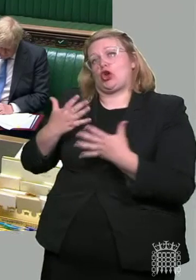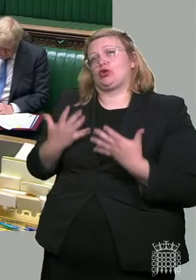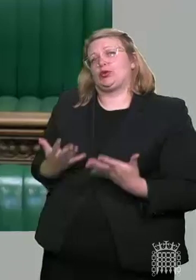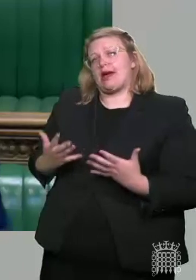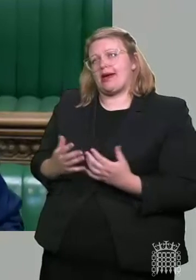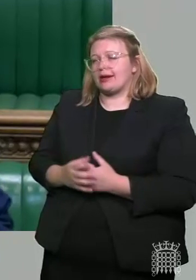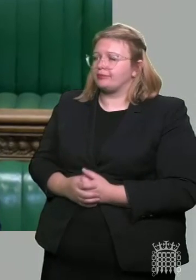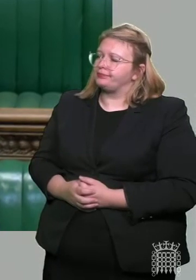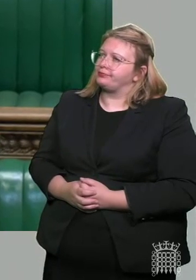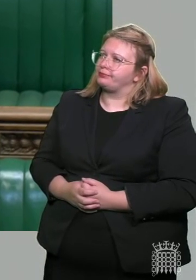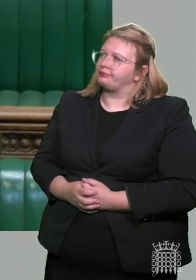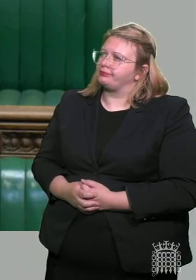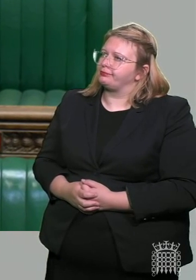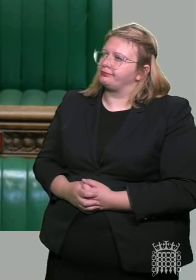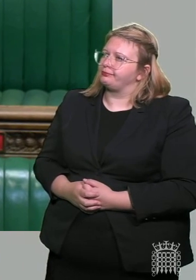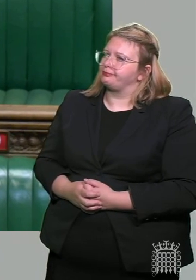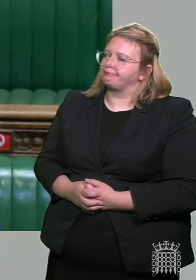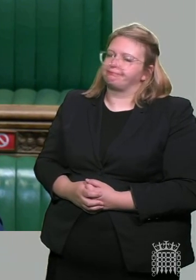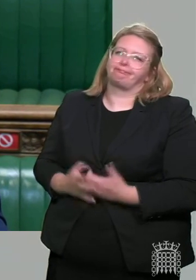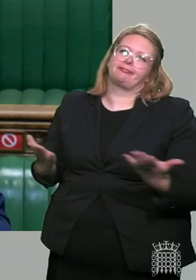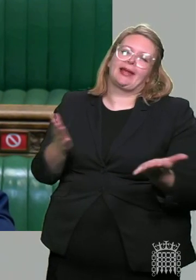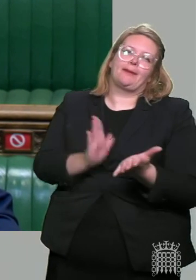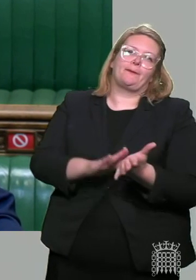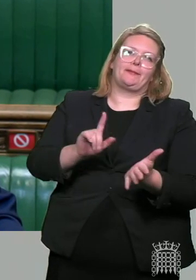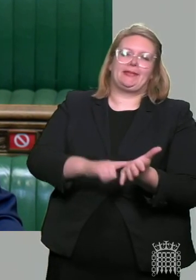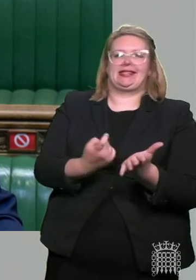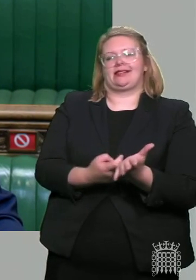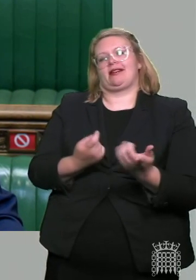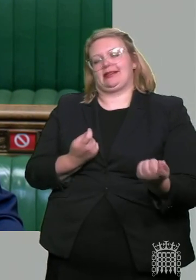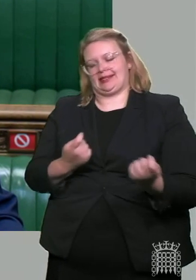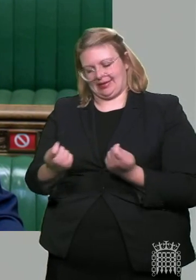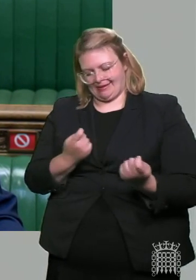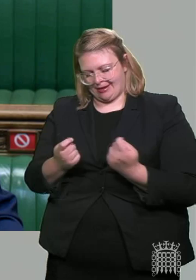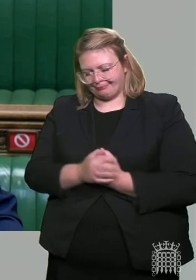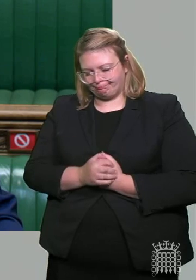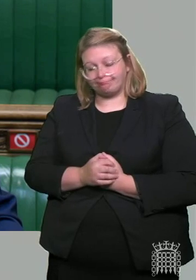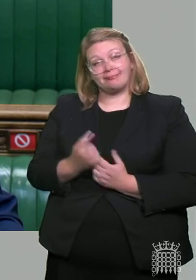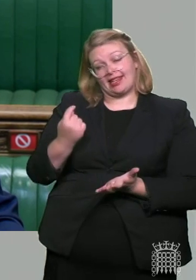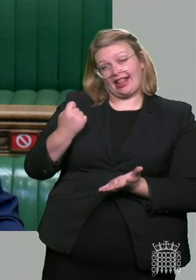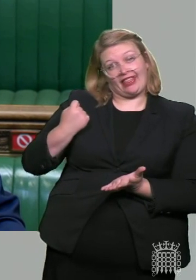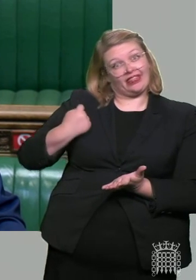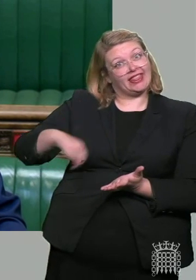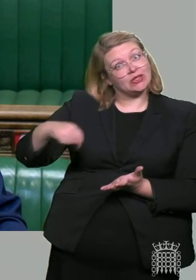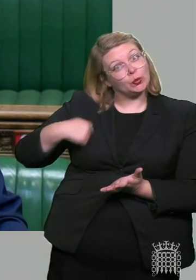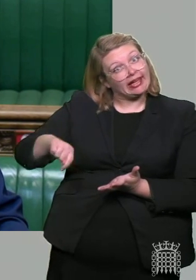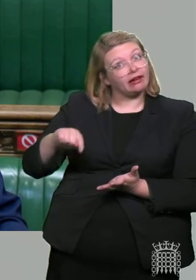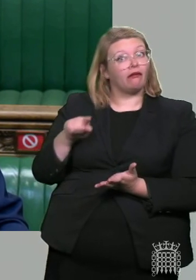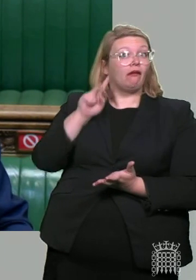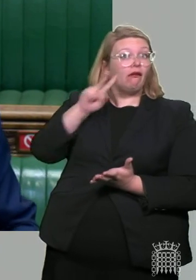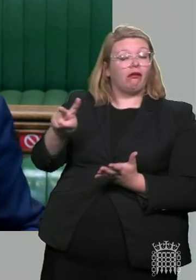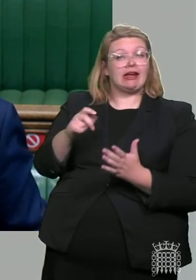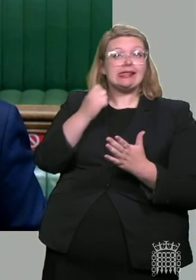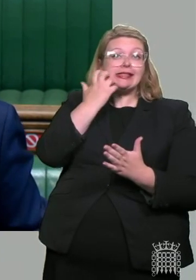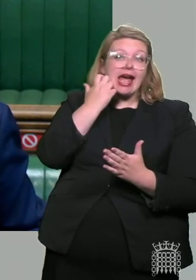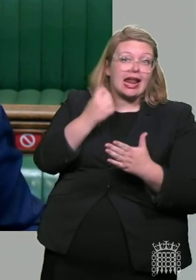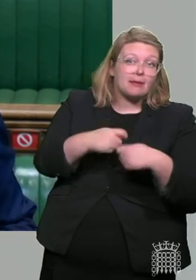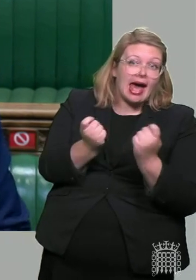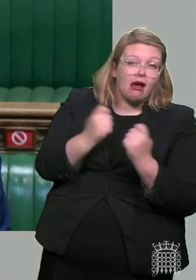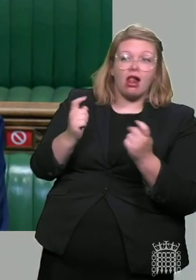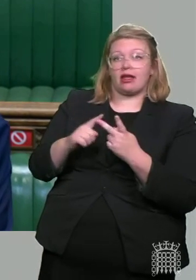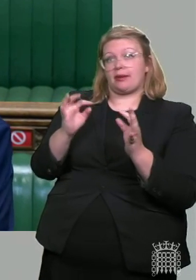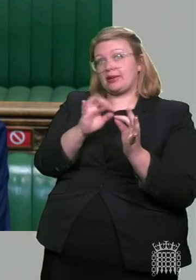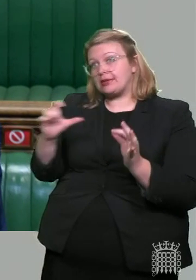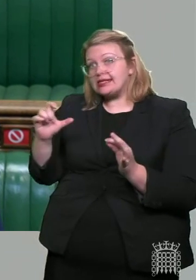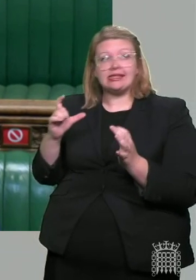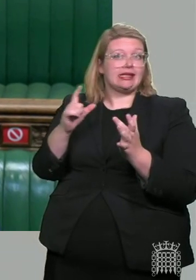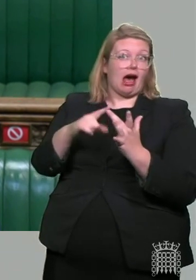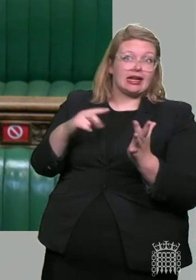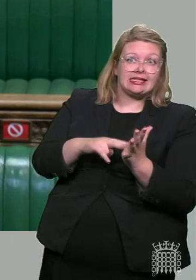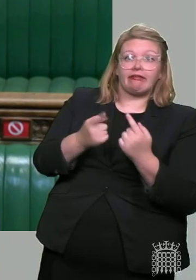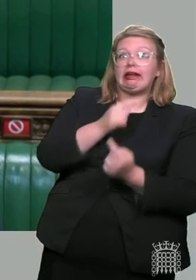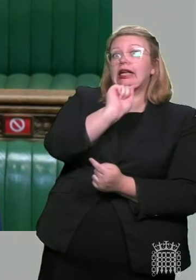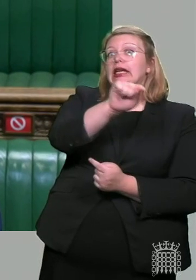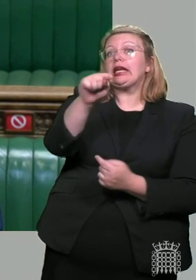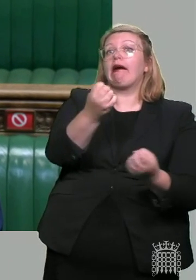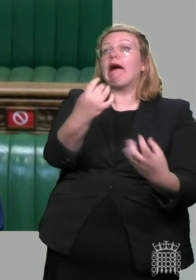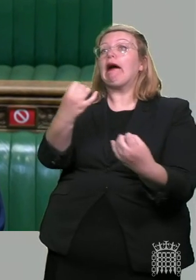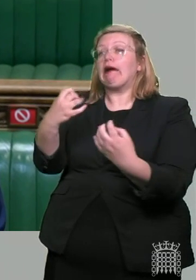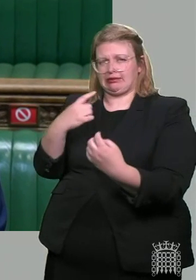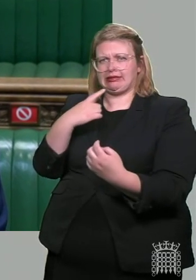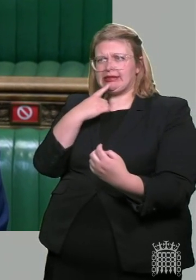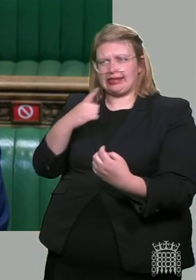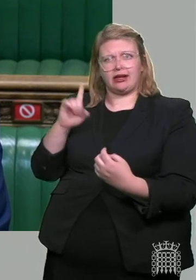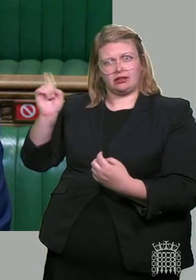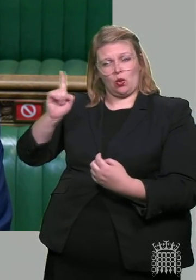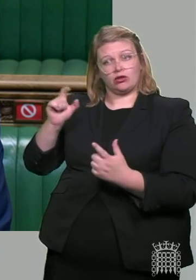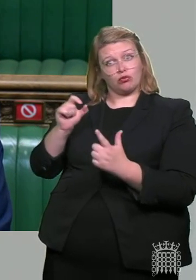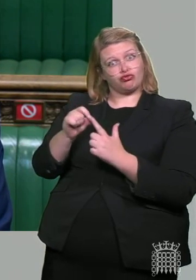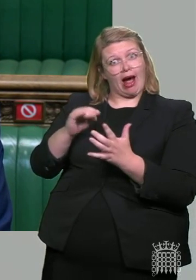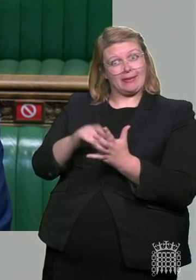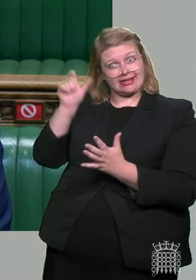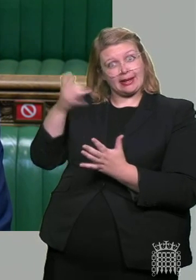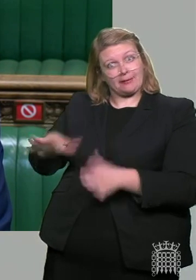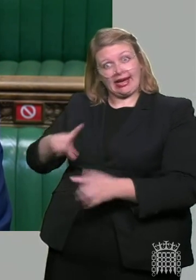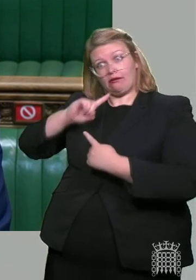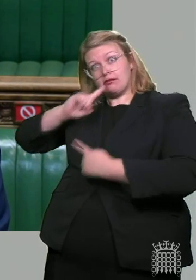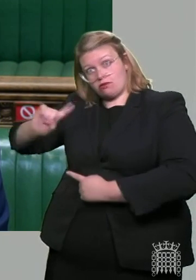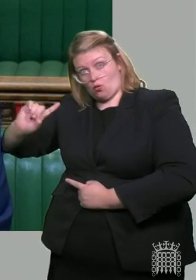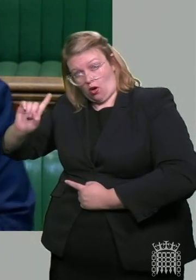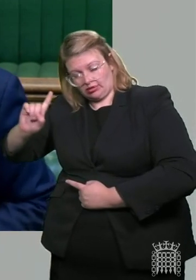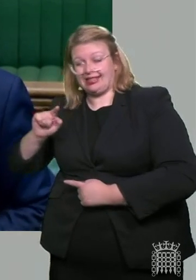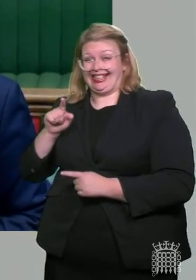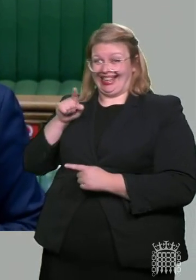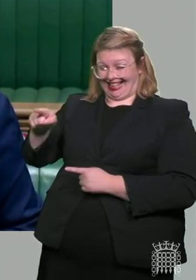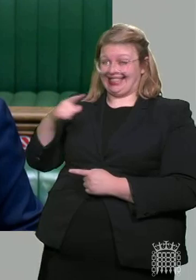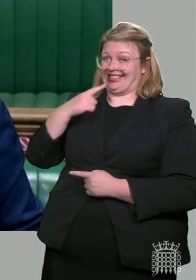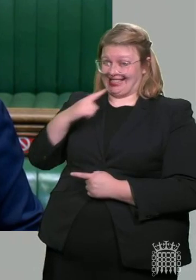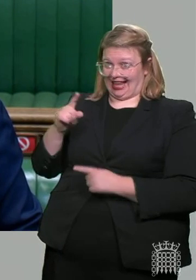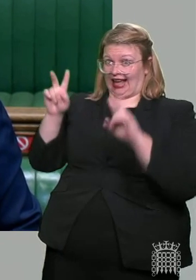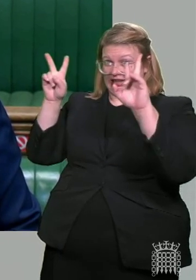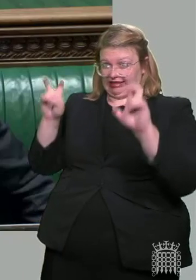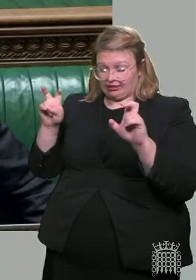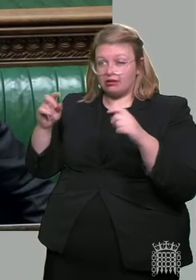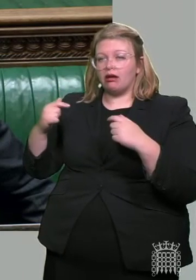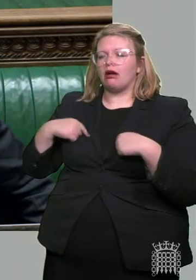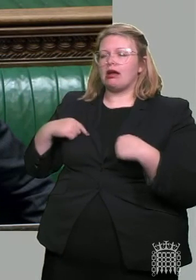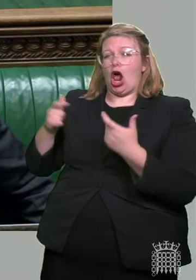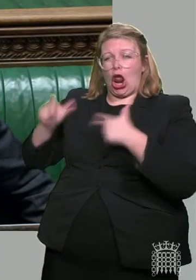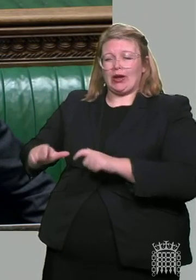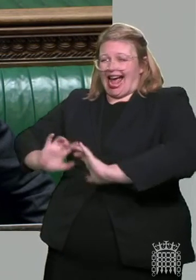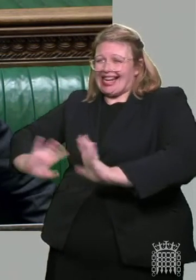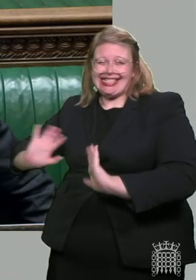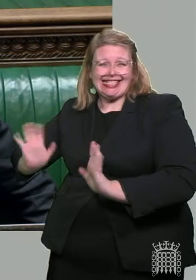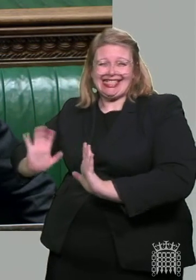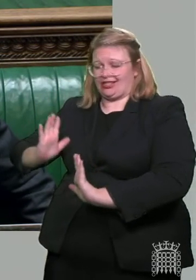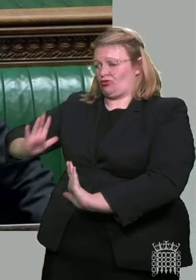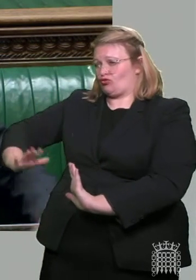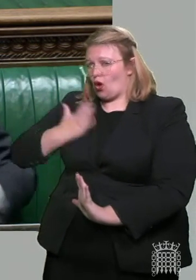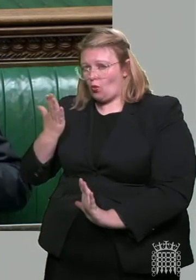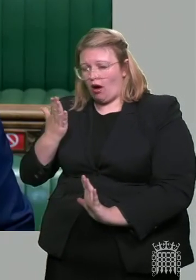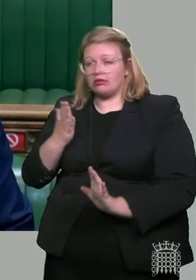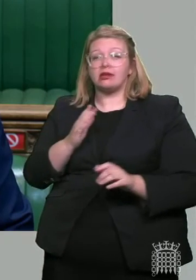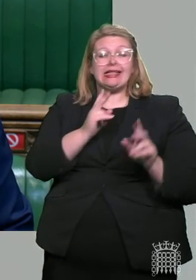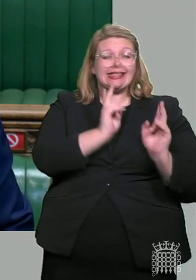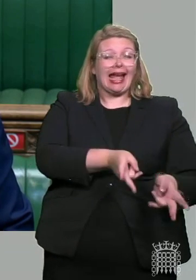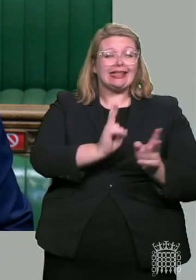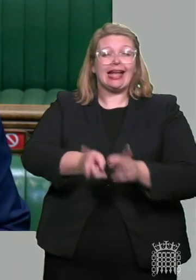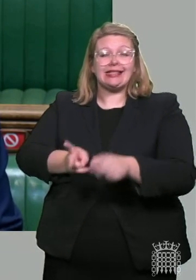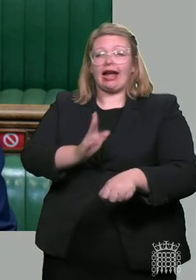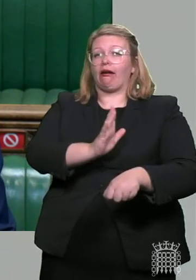It was reported this week, including in the Daily Mail and by the BBC and ITV, backed up by numerous sources, that at the end of October the Prime Minister said he would rather have “bodies pile high” than implement another lockdown.